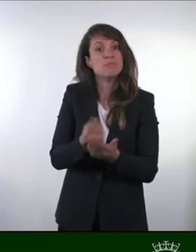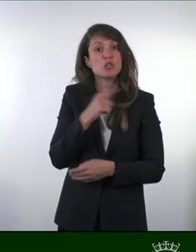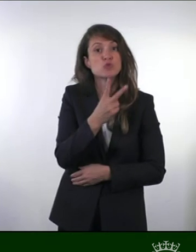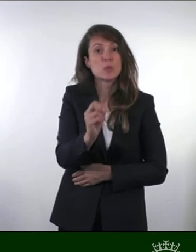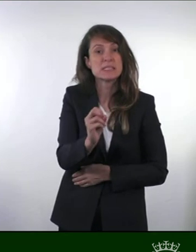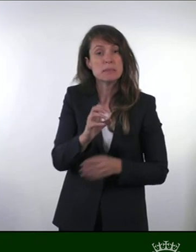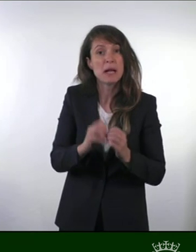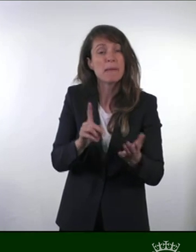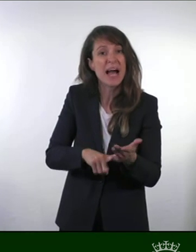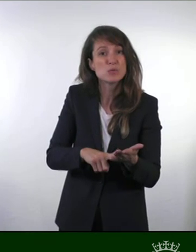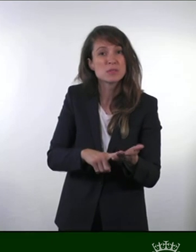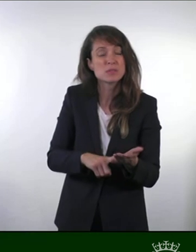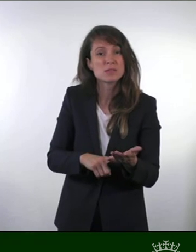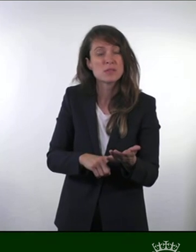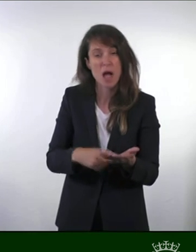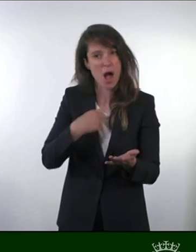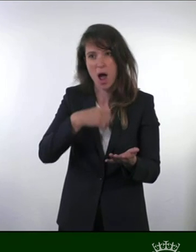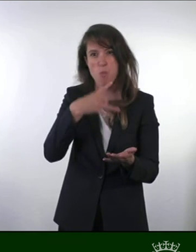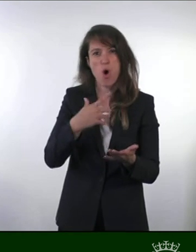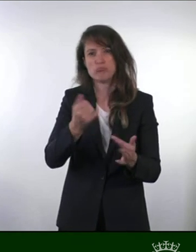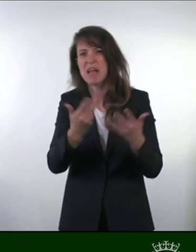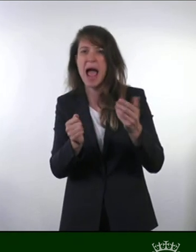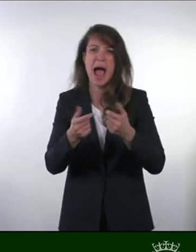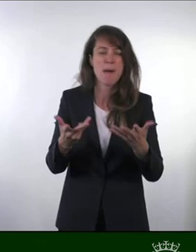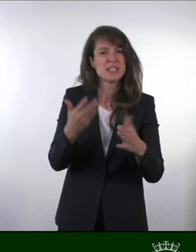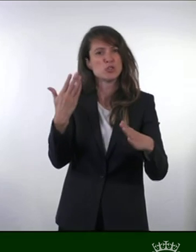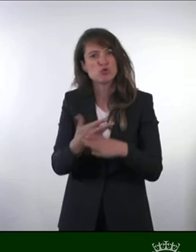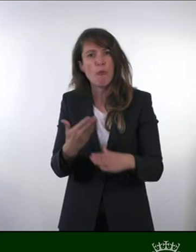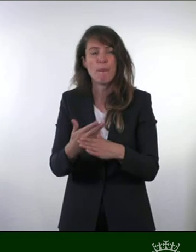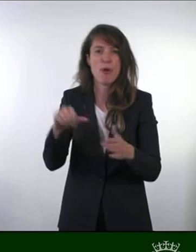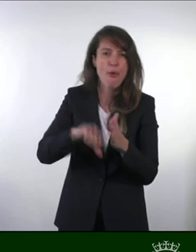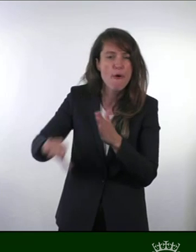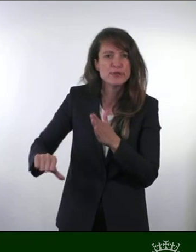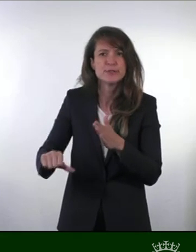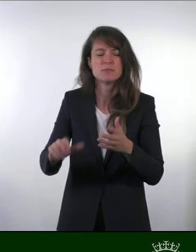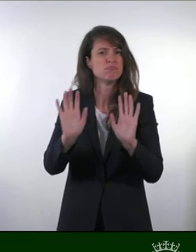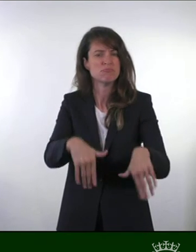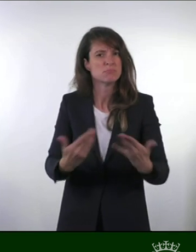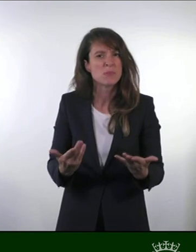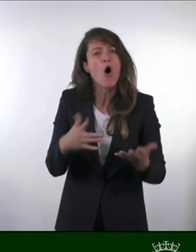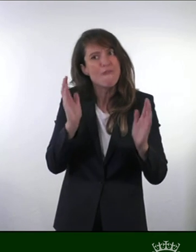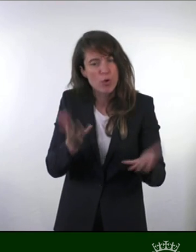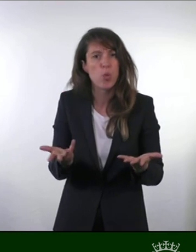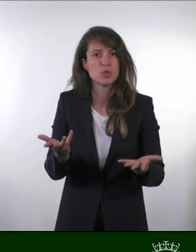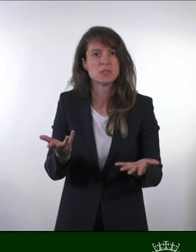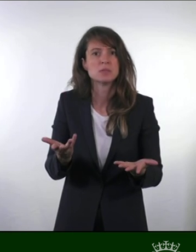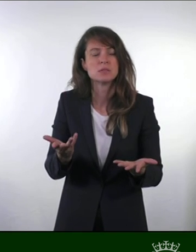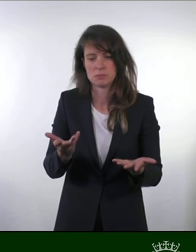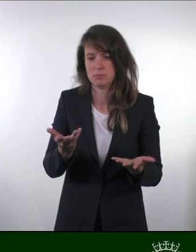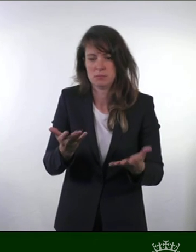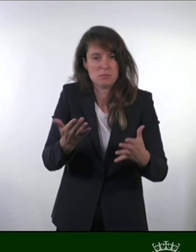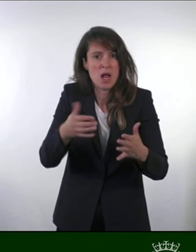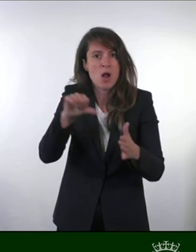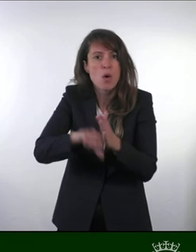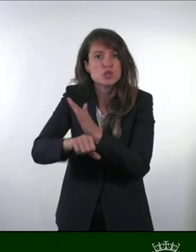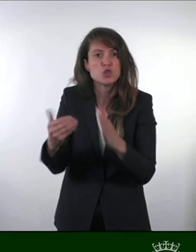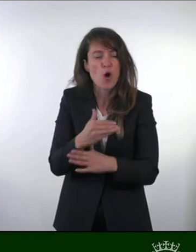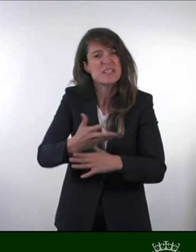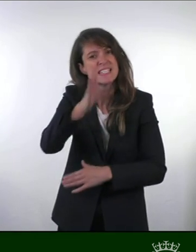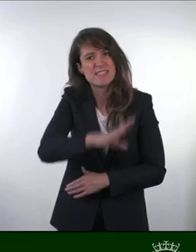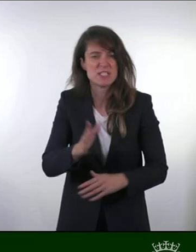I am not going to give a figure for the number of job losses that may or may not take place, but of course the risk is very serious, as he rightly says.